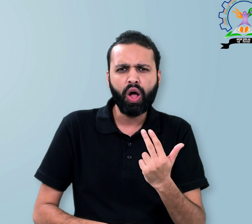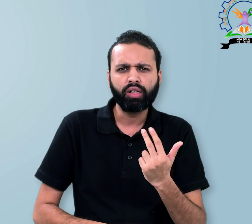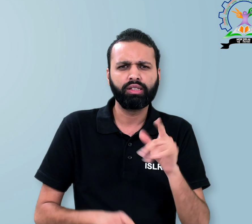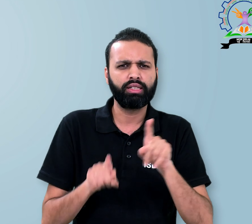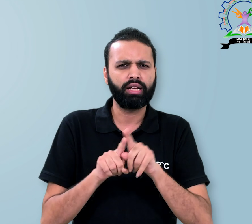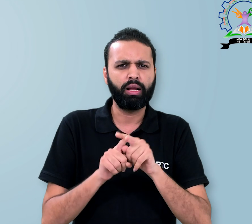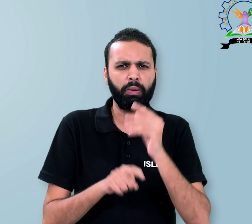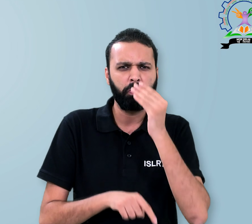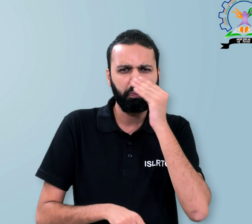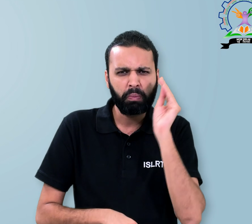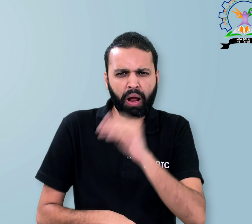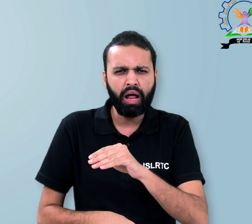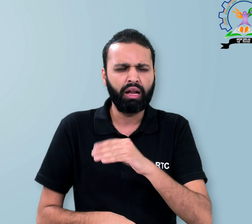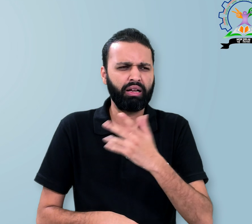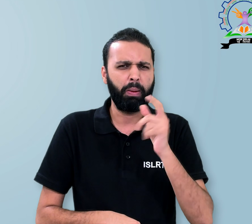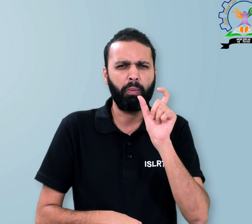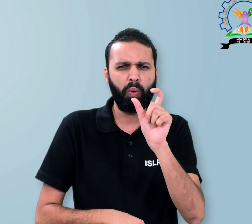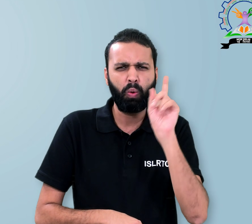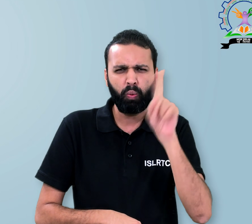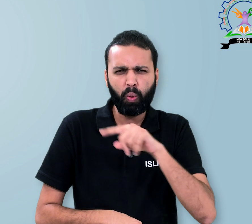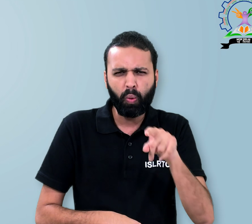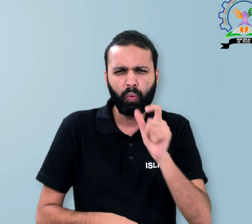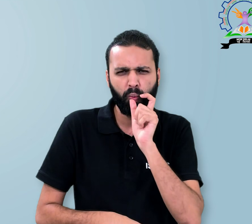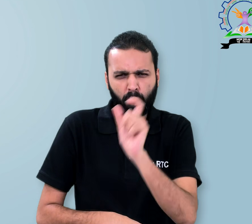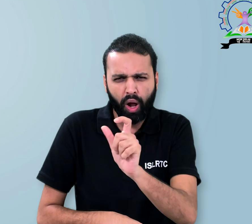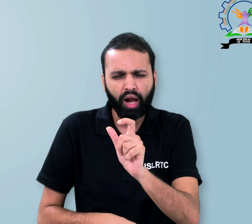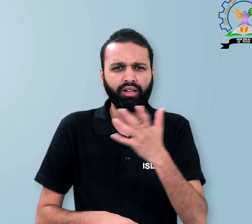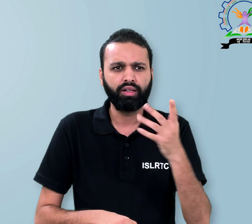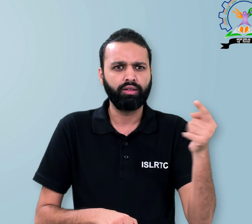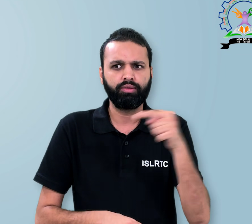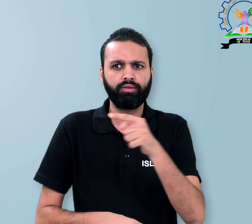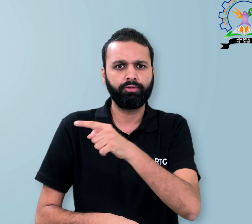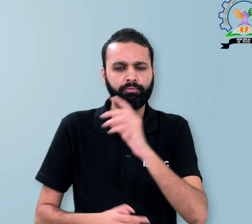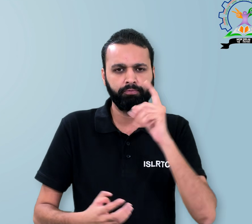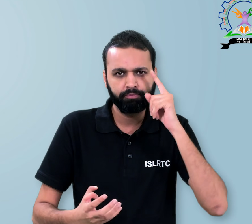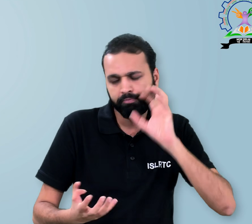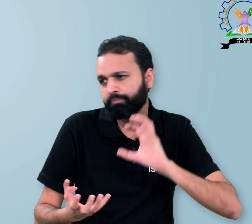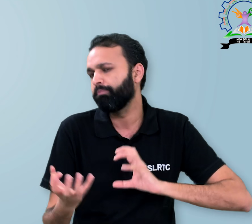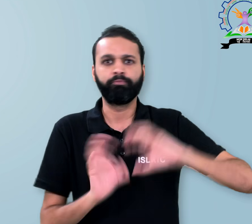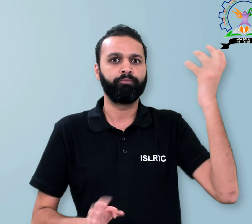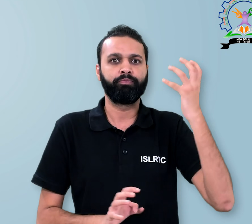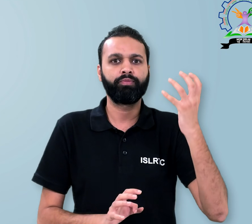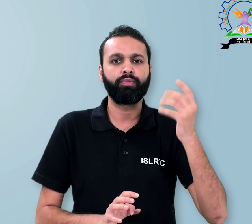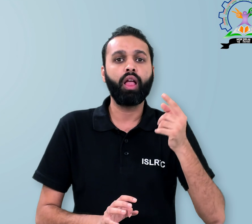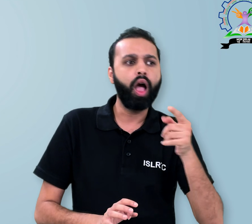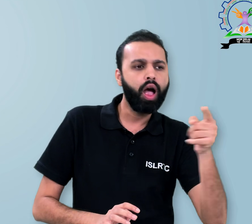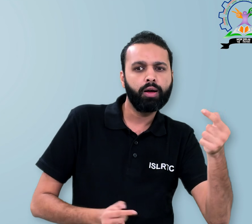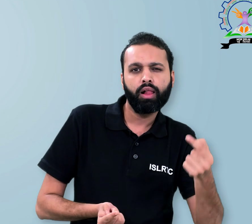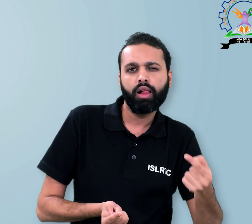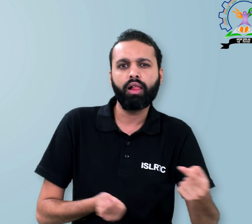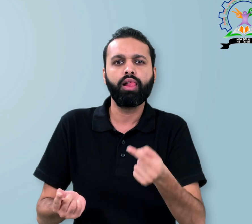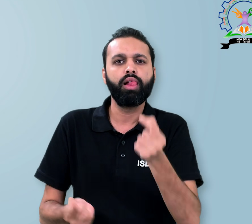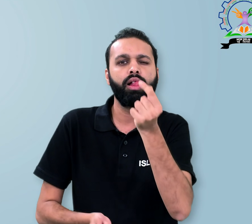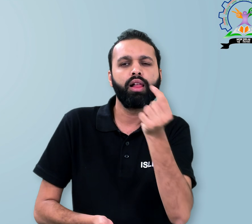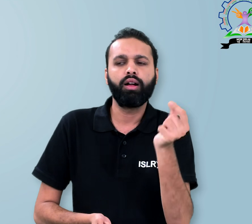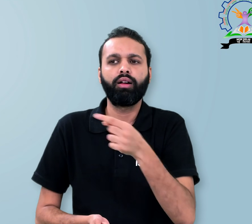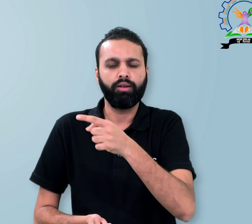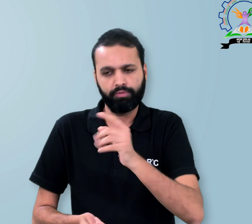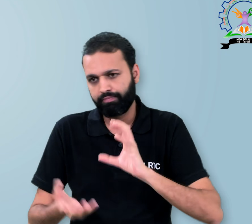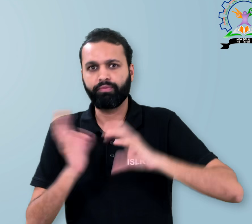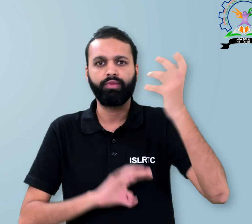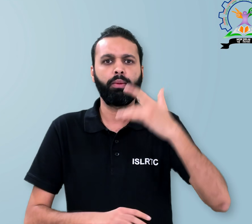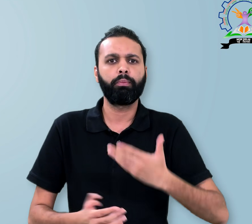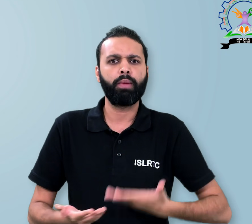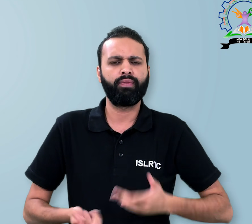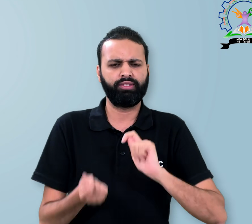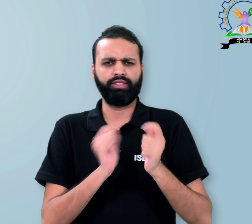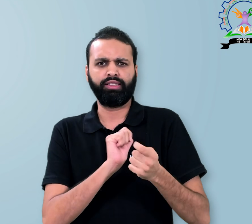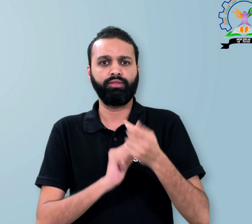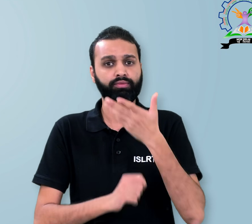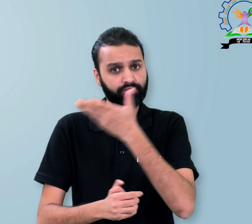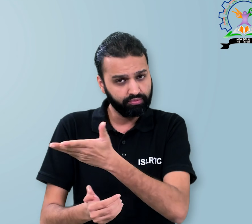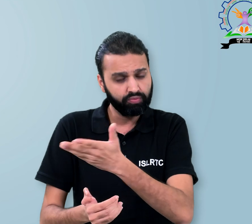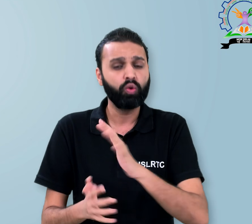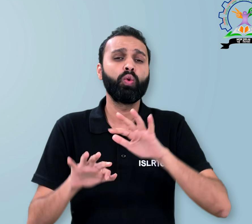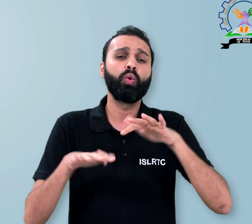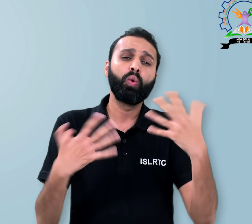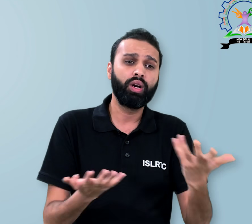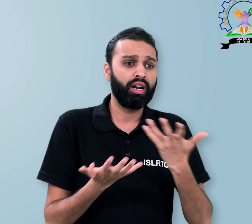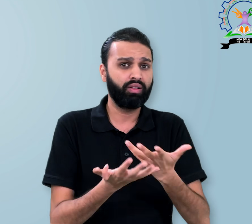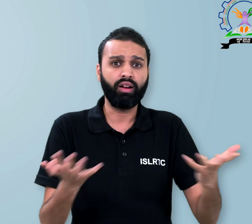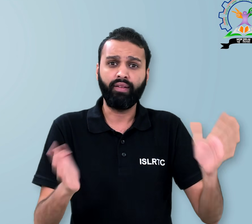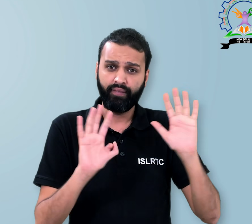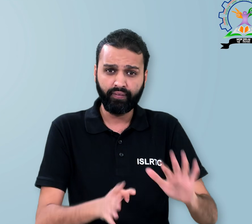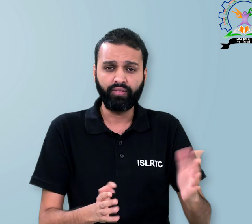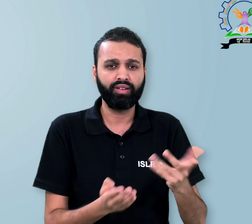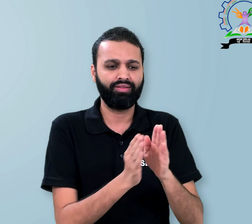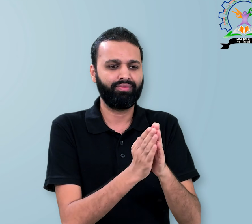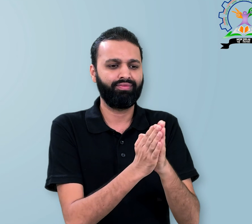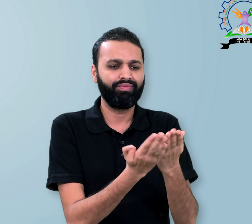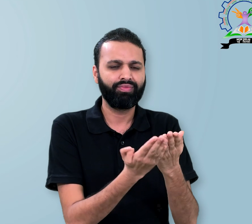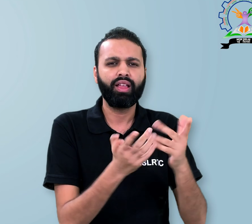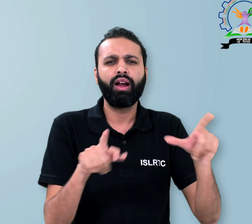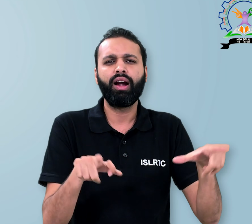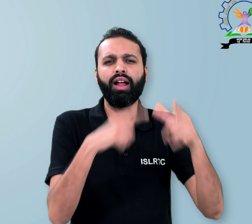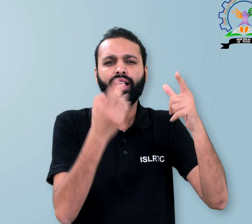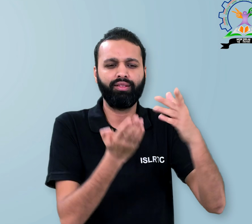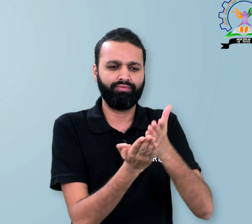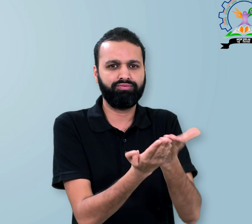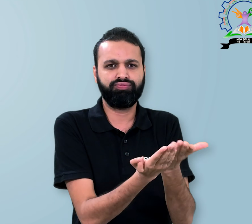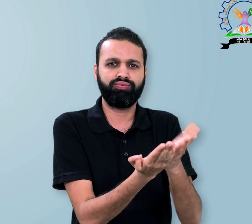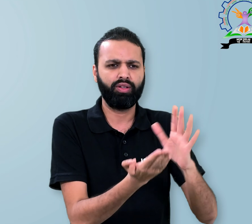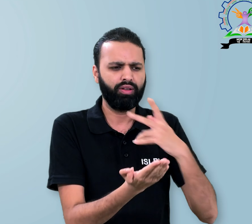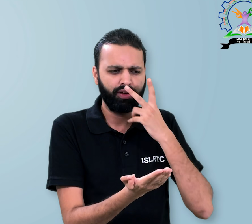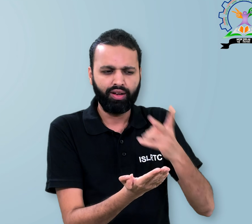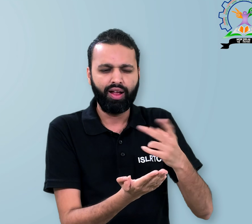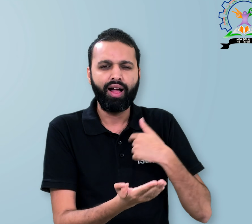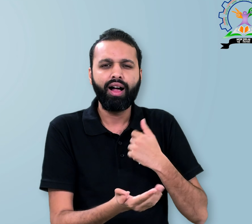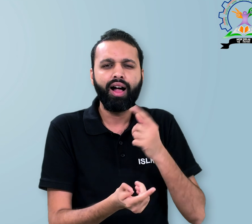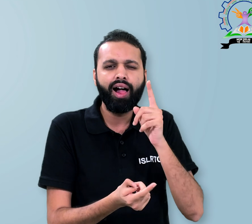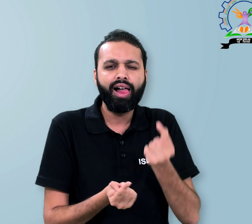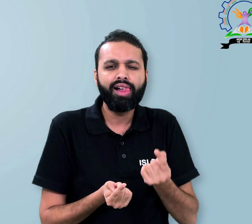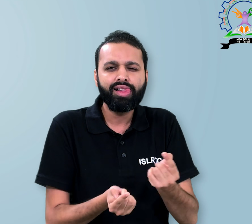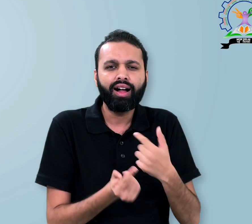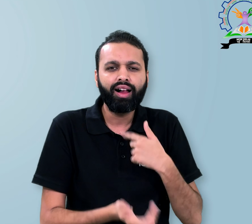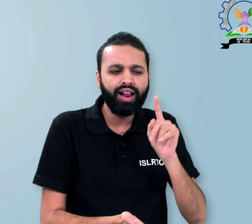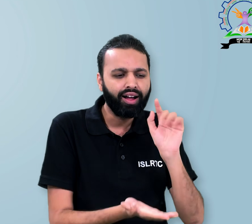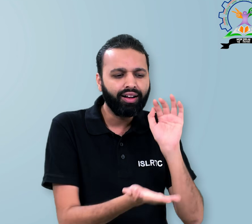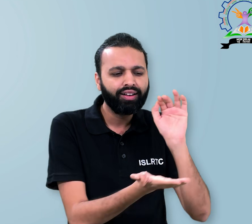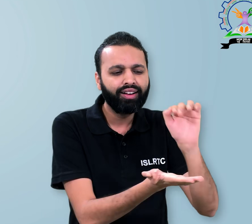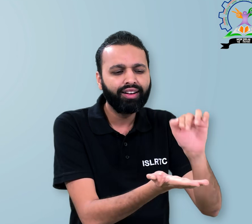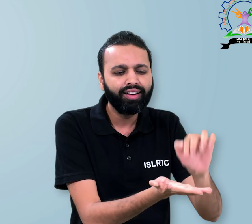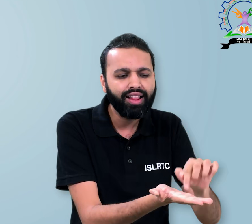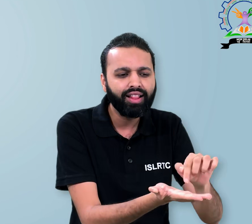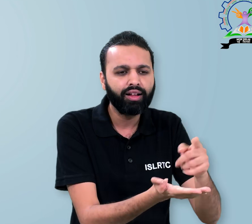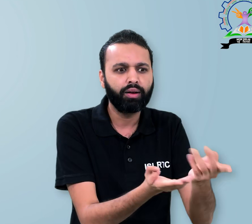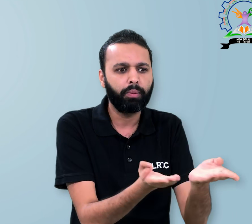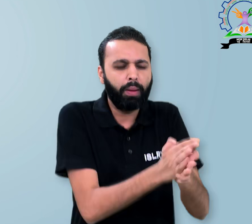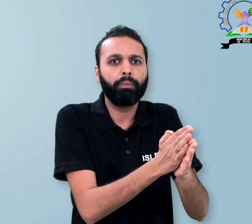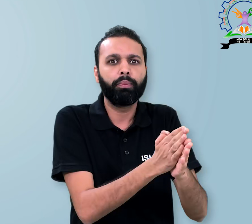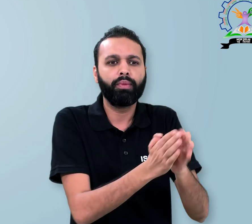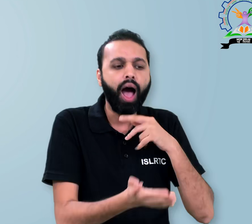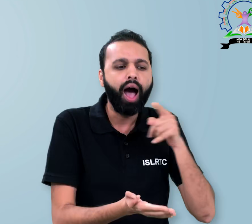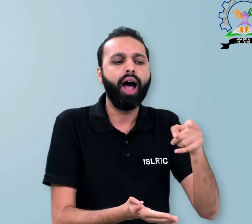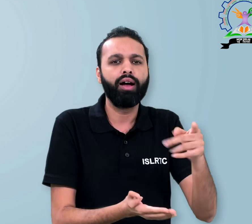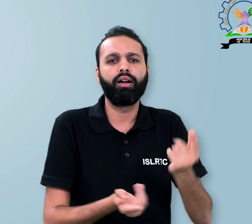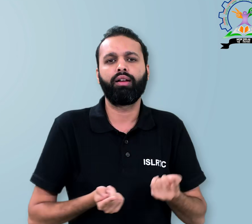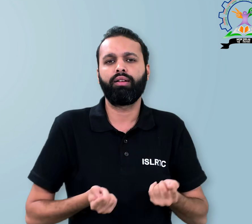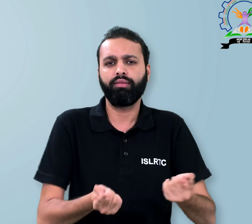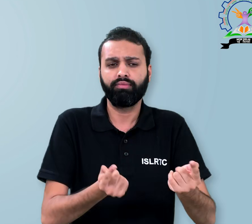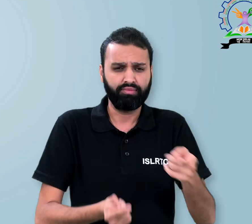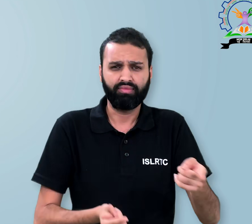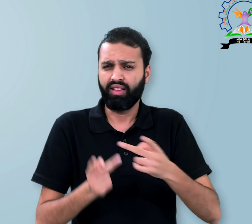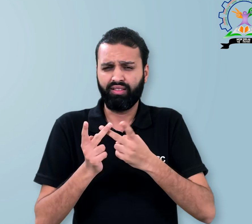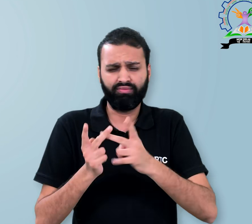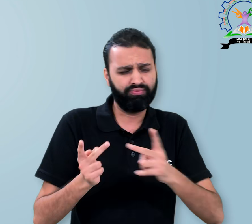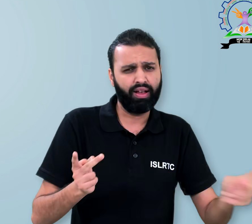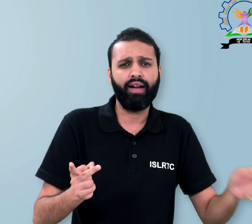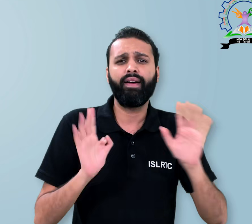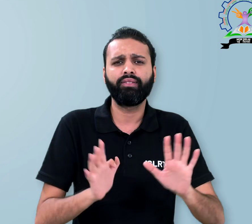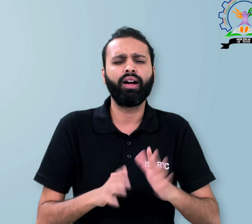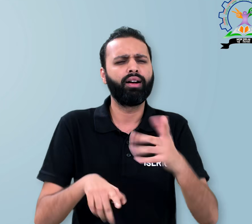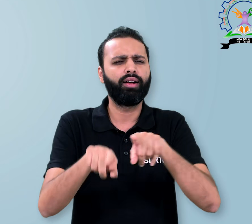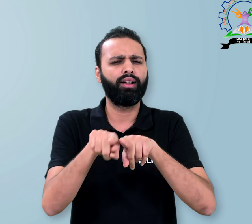This negative stimulus causes the casual friendly conversation turn negative. Another stimulus in plants is noticeable in the Touch-Me-Not plant. When the leaves of the plant are touched the leaves close inward. Here the external stimulus is the touch.